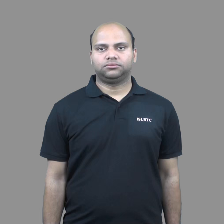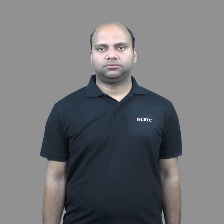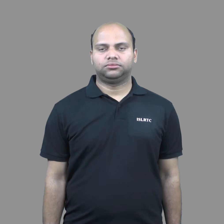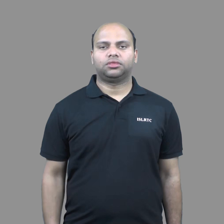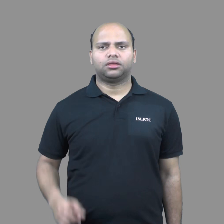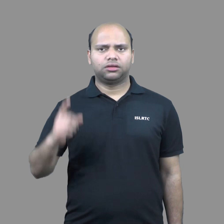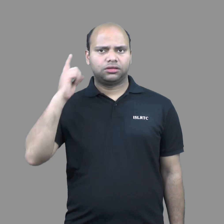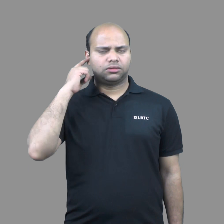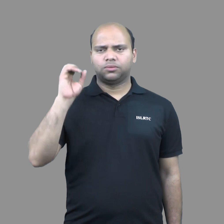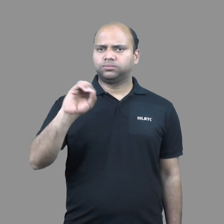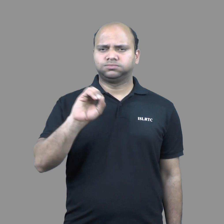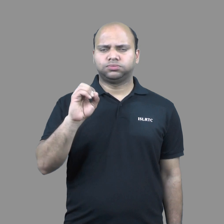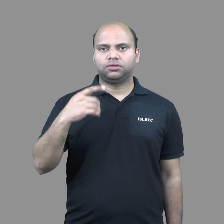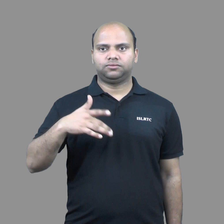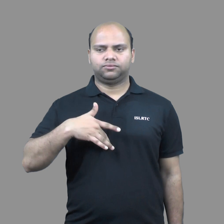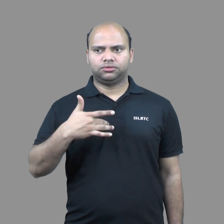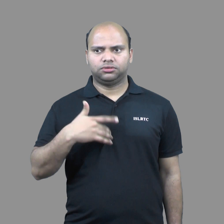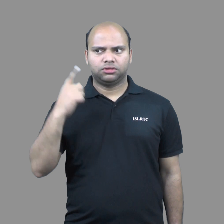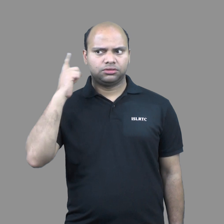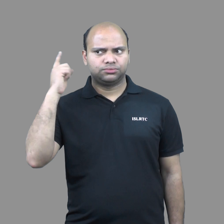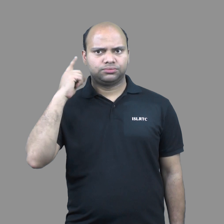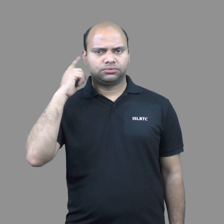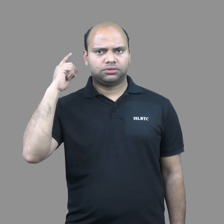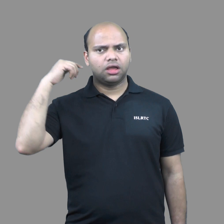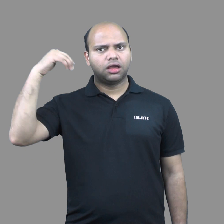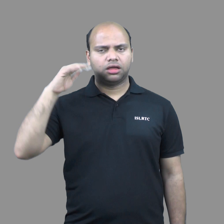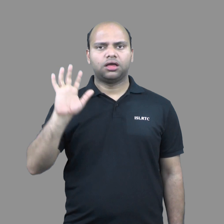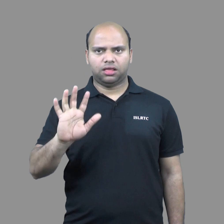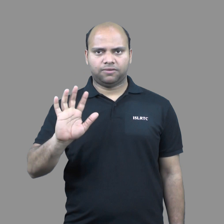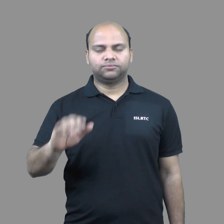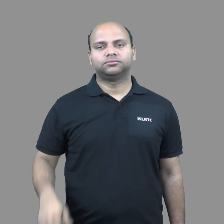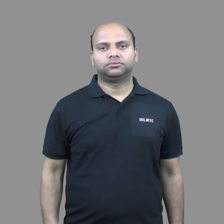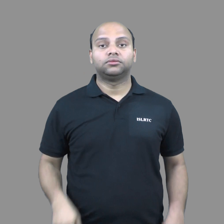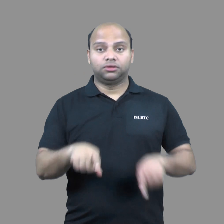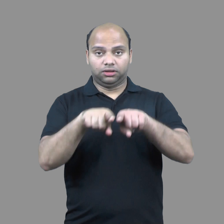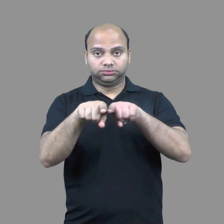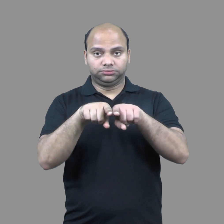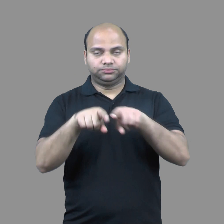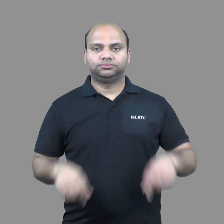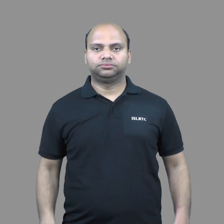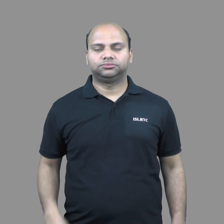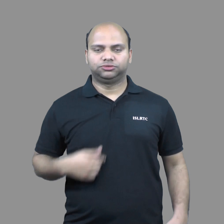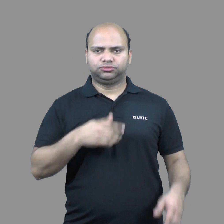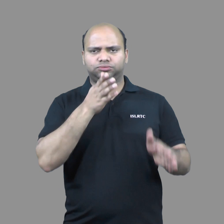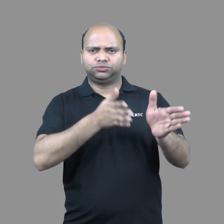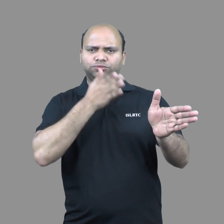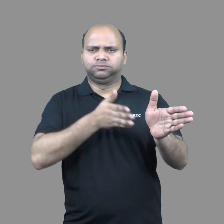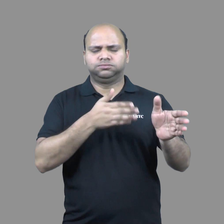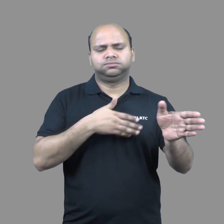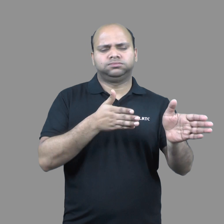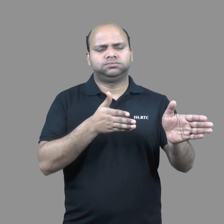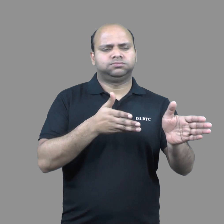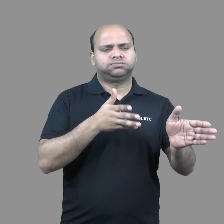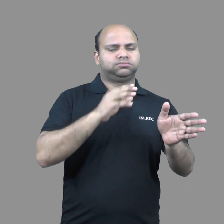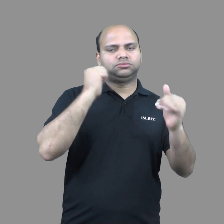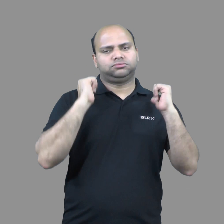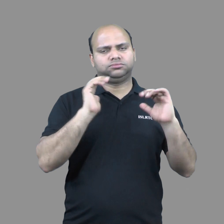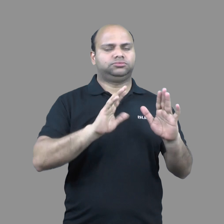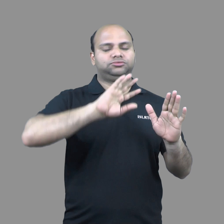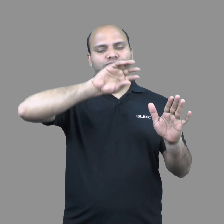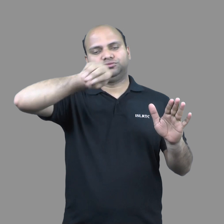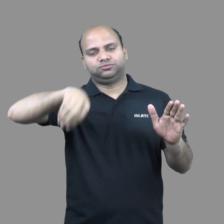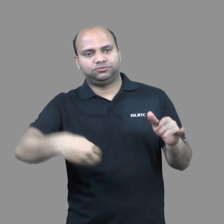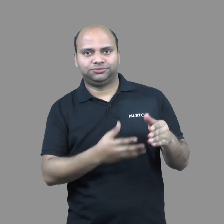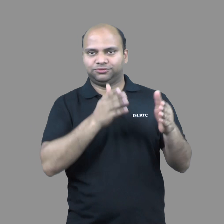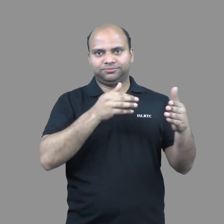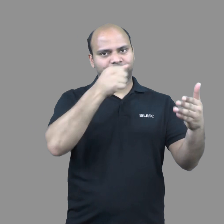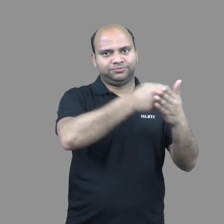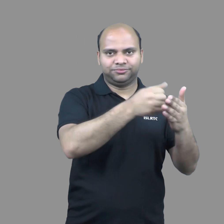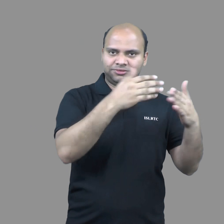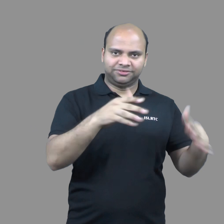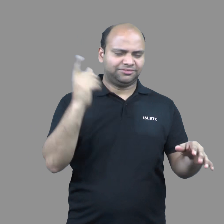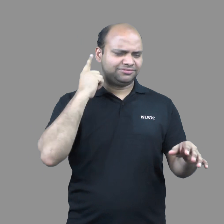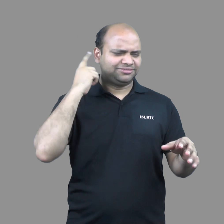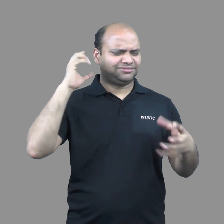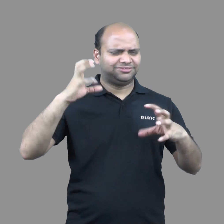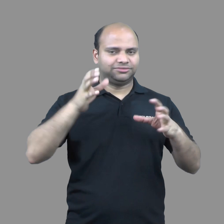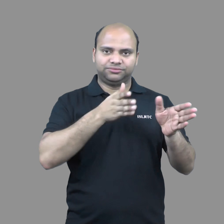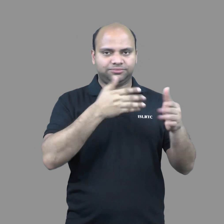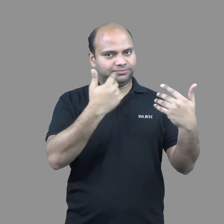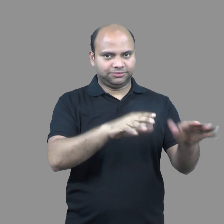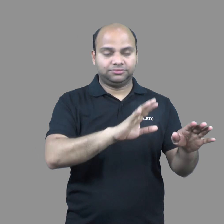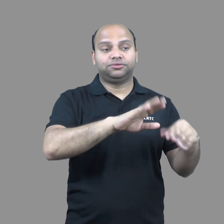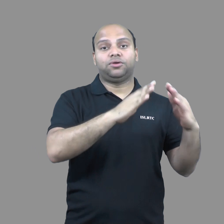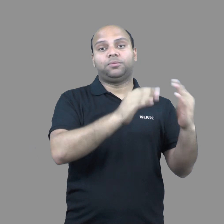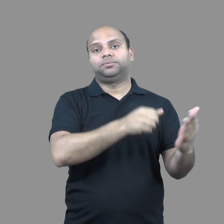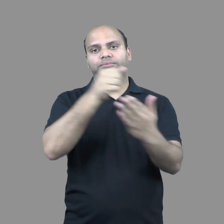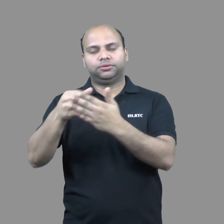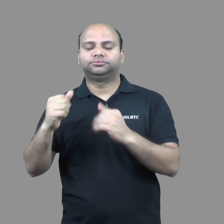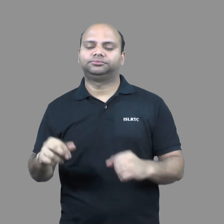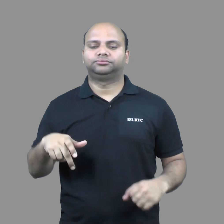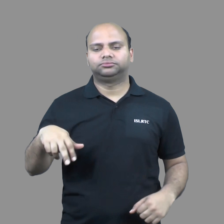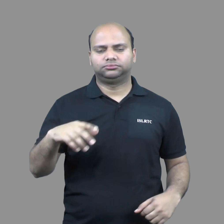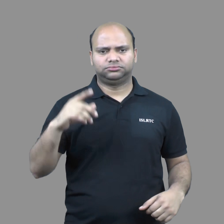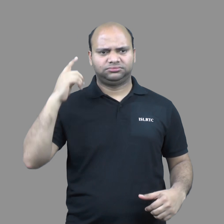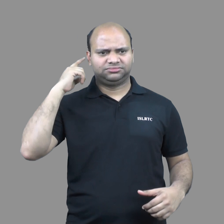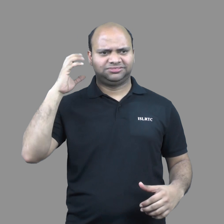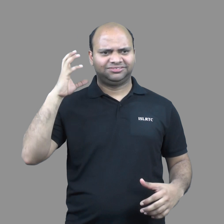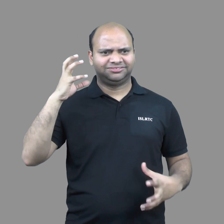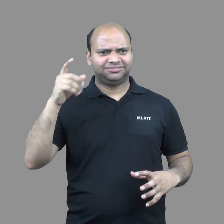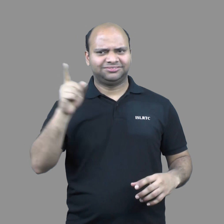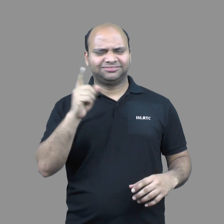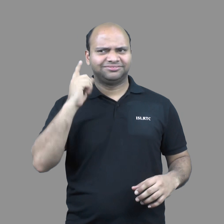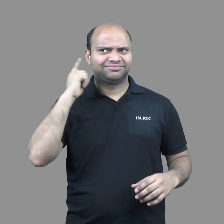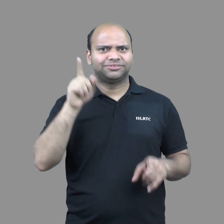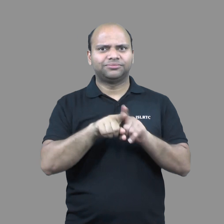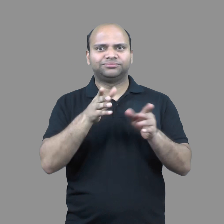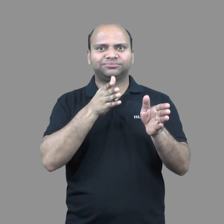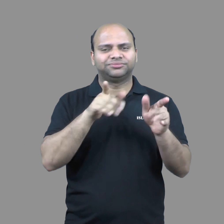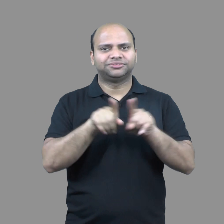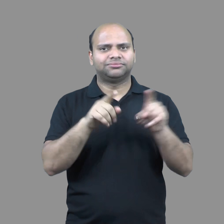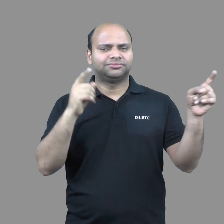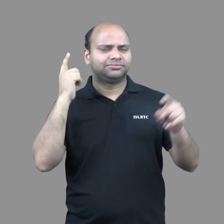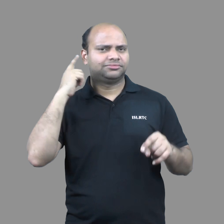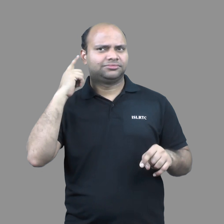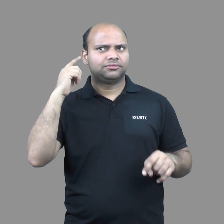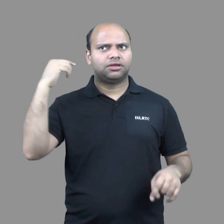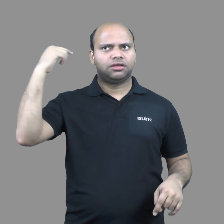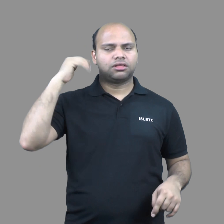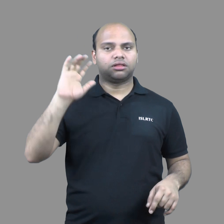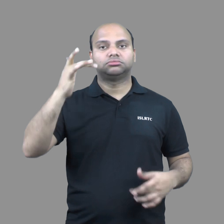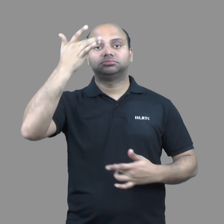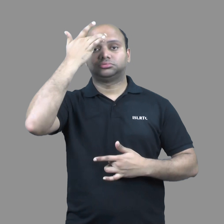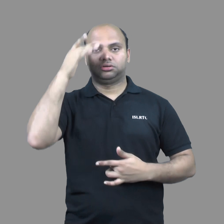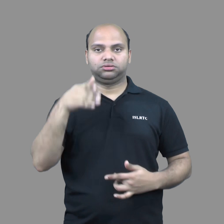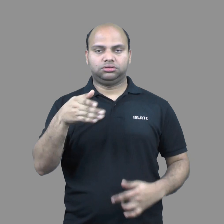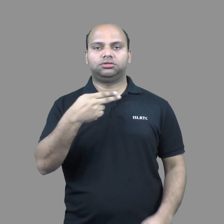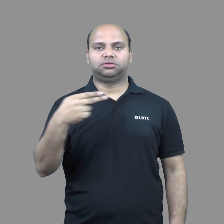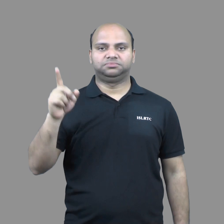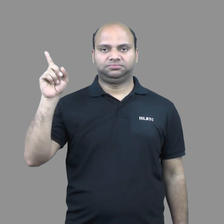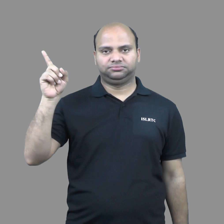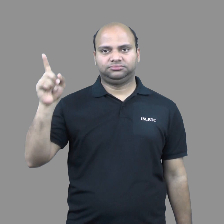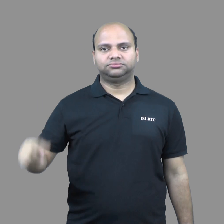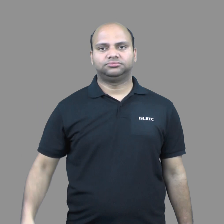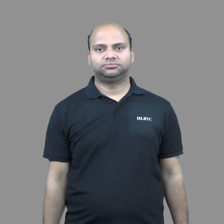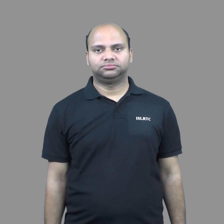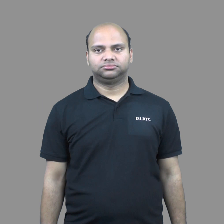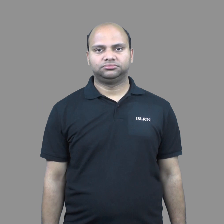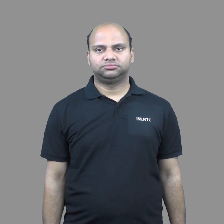Tinnitus